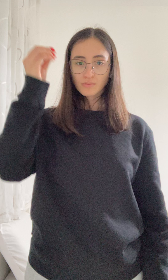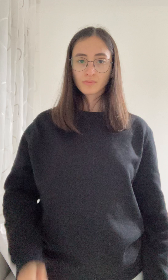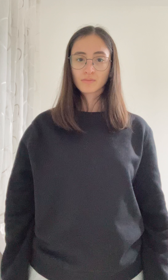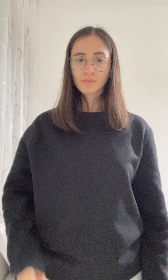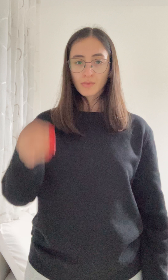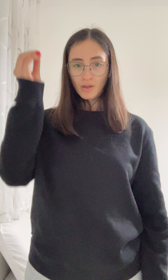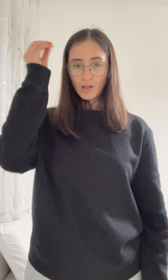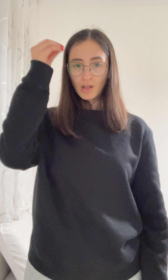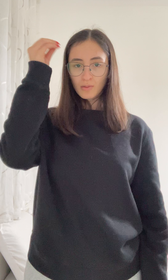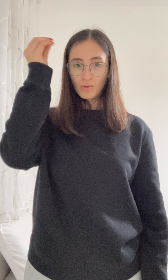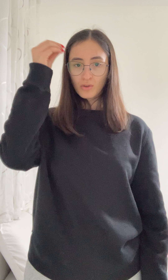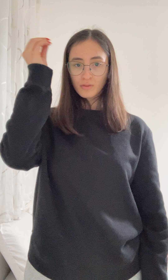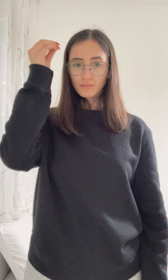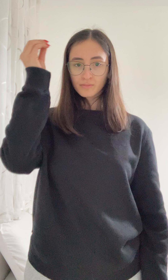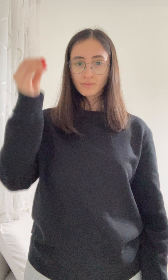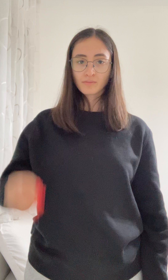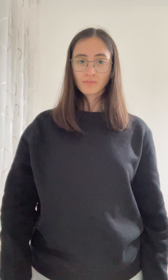ללמוד